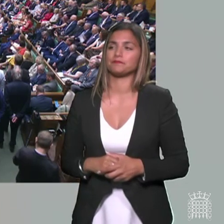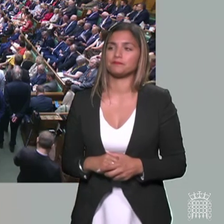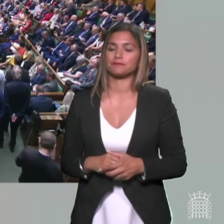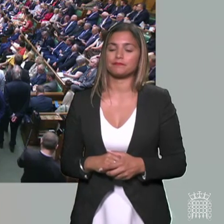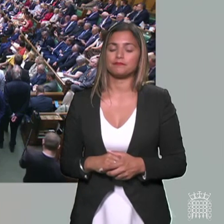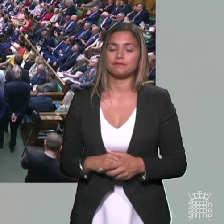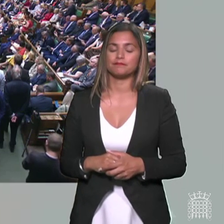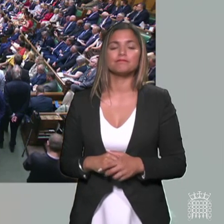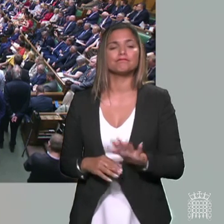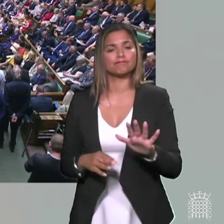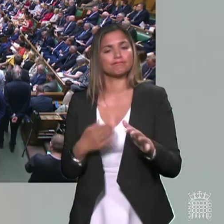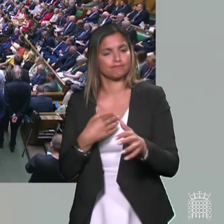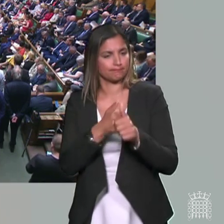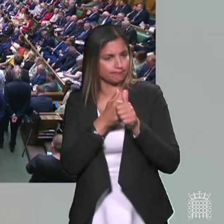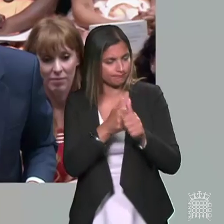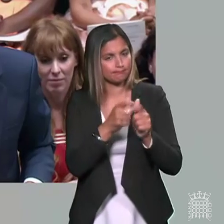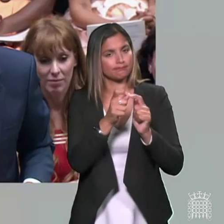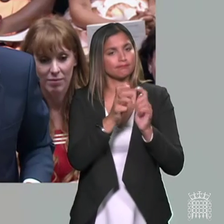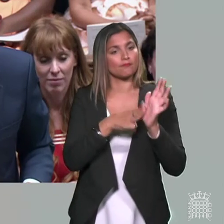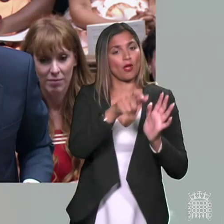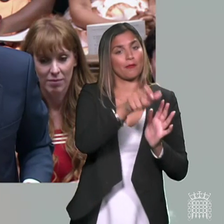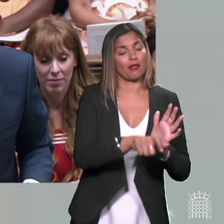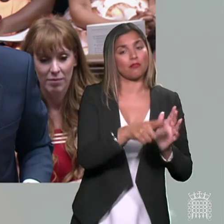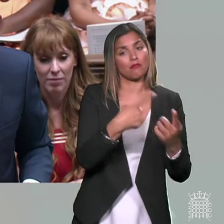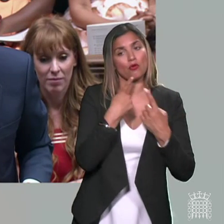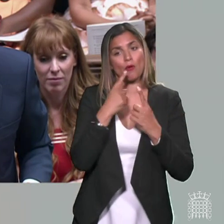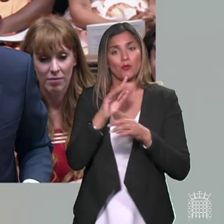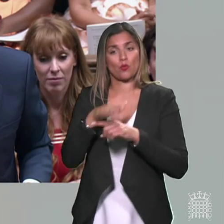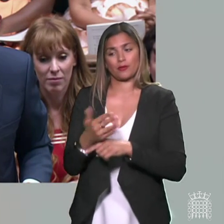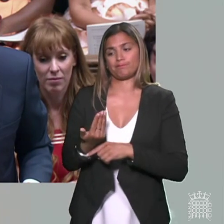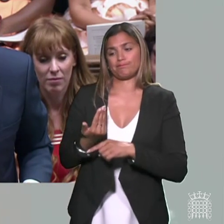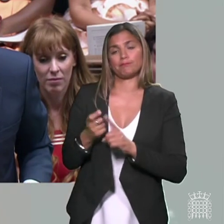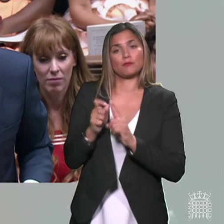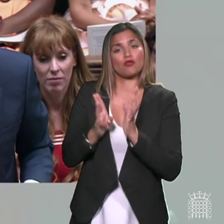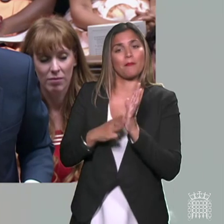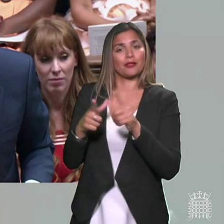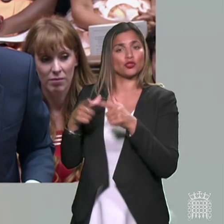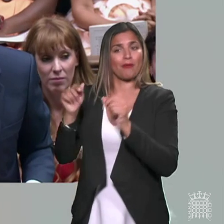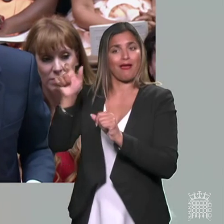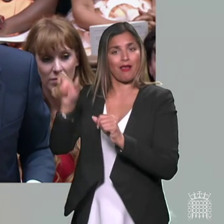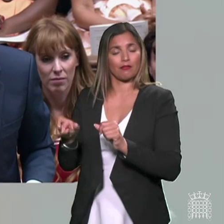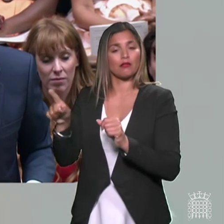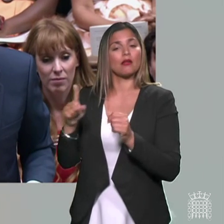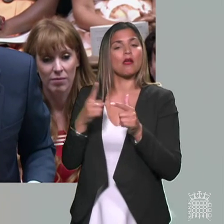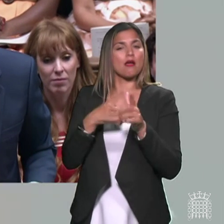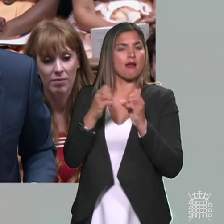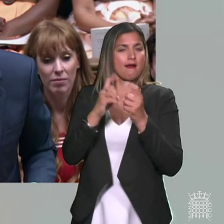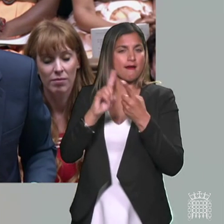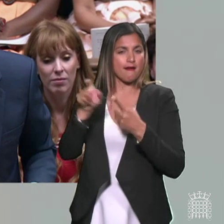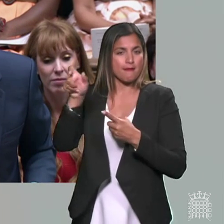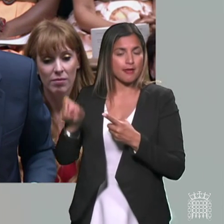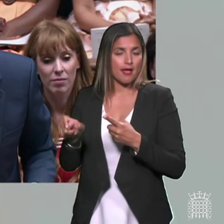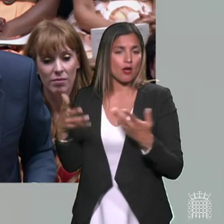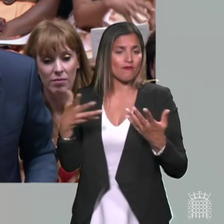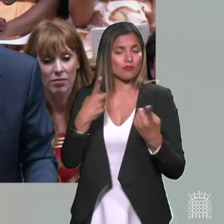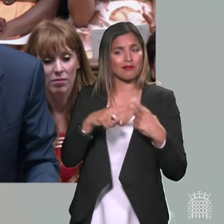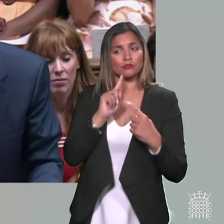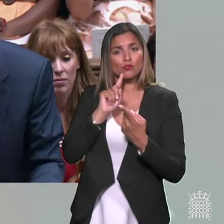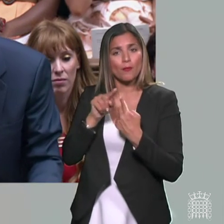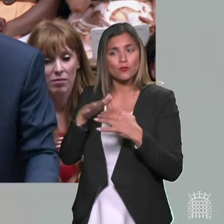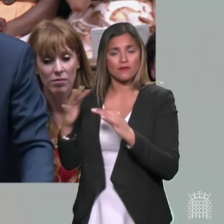I join the Prime Minister in his comments about the former Prime Minister of Japan—a deeply shocking moment—and of course in his comments about genocide.